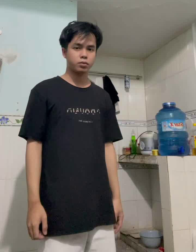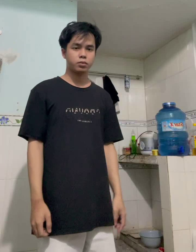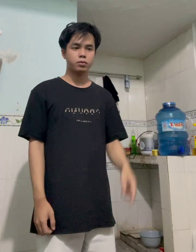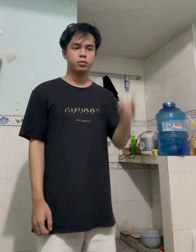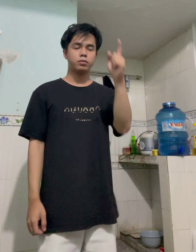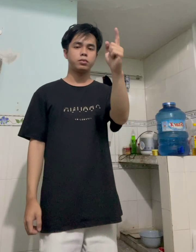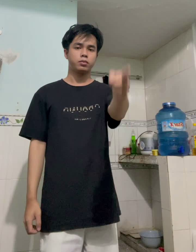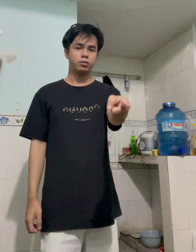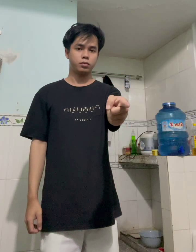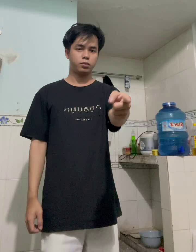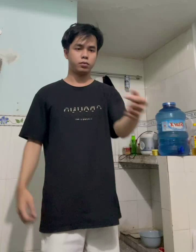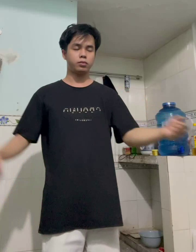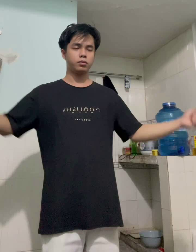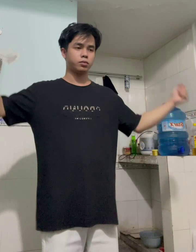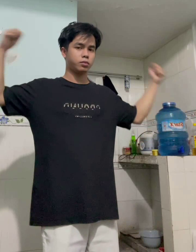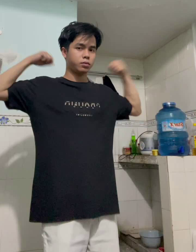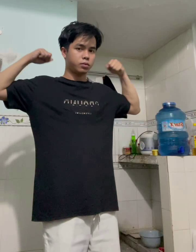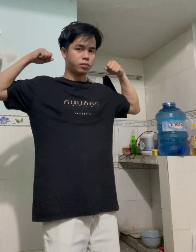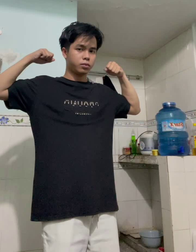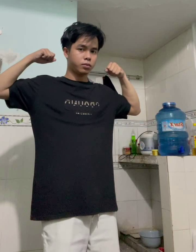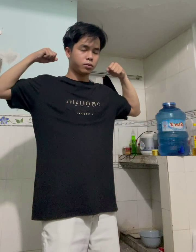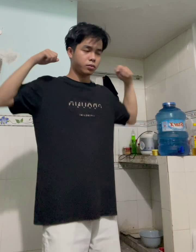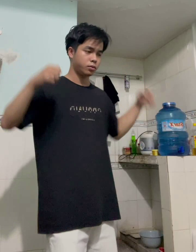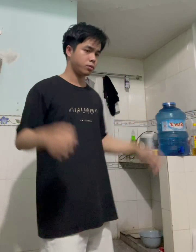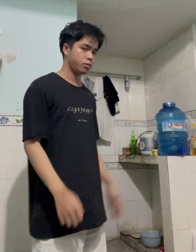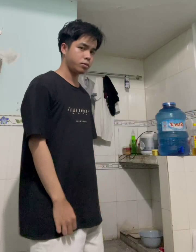ban khoe khong